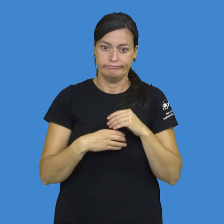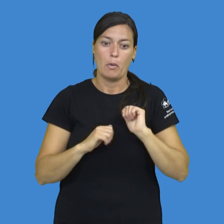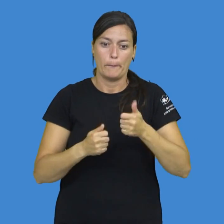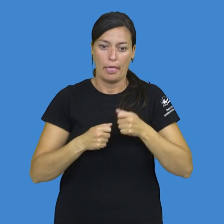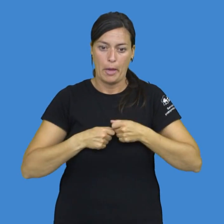empezar